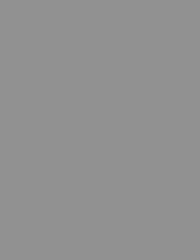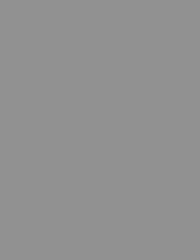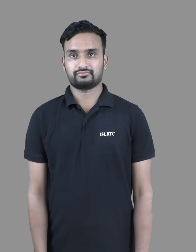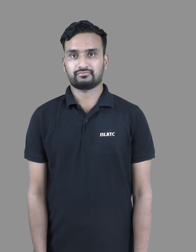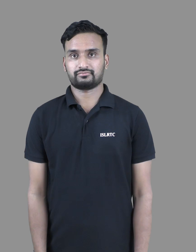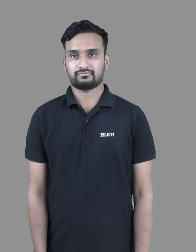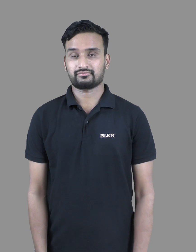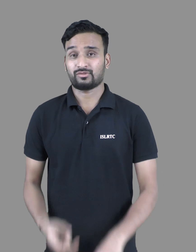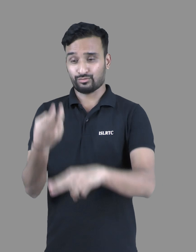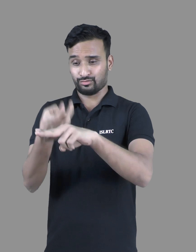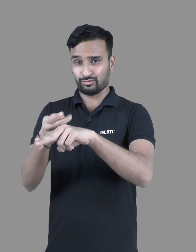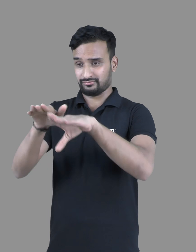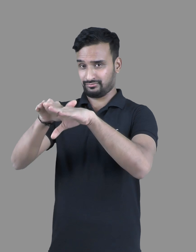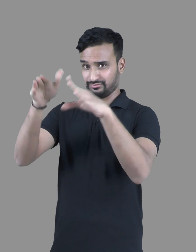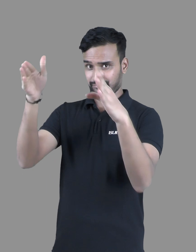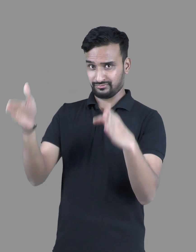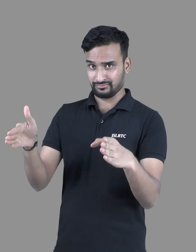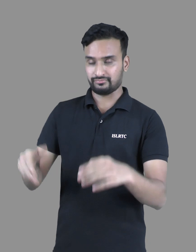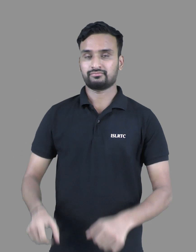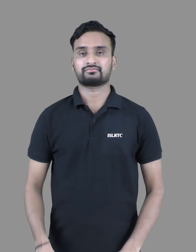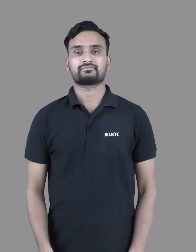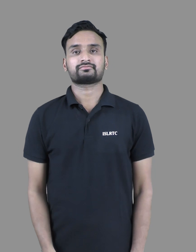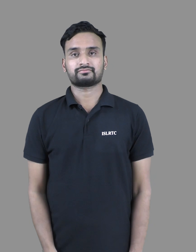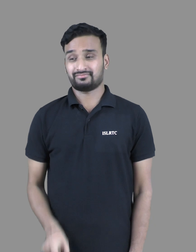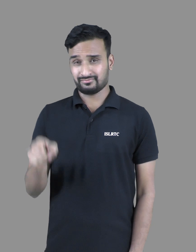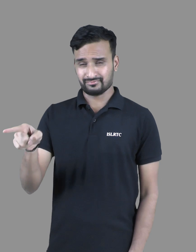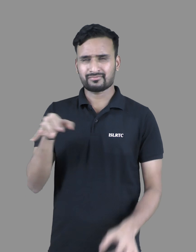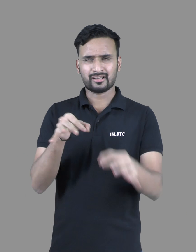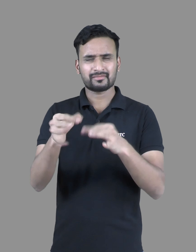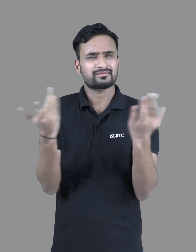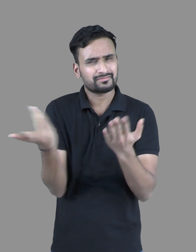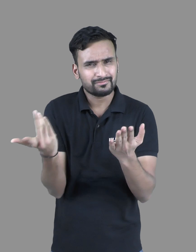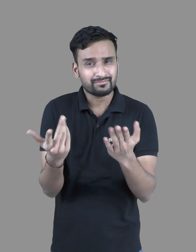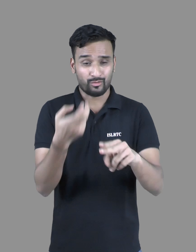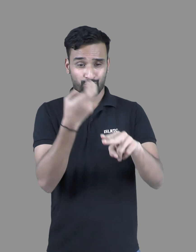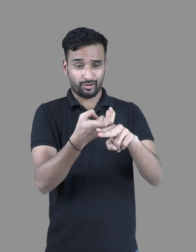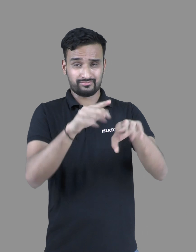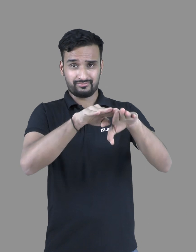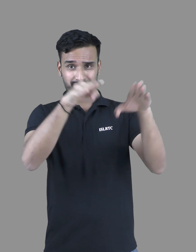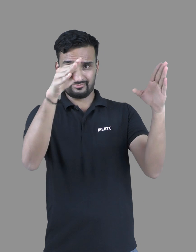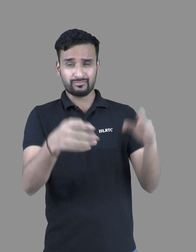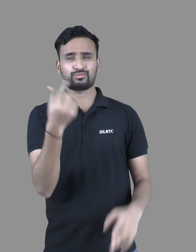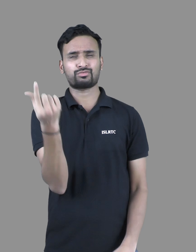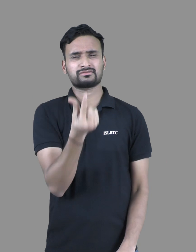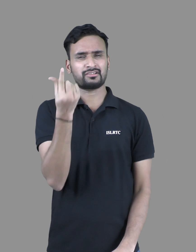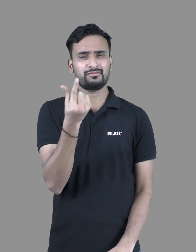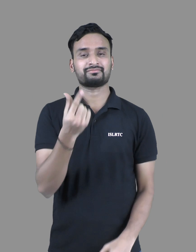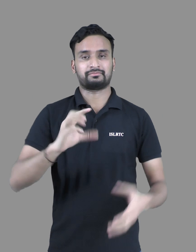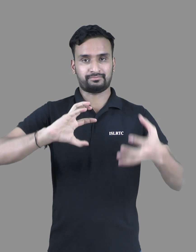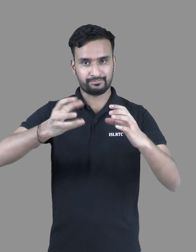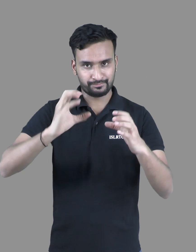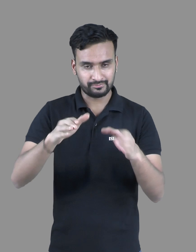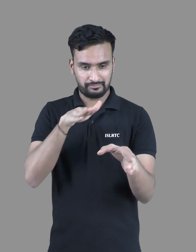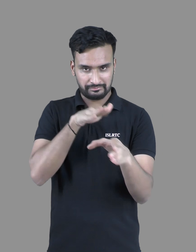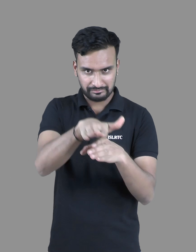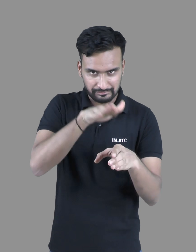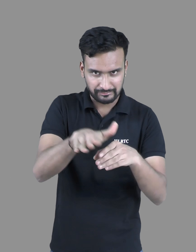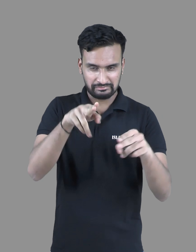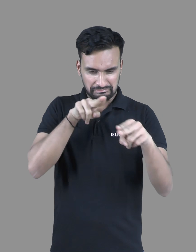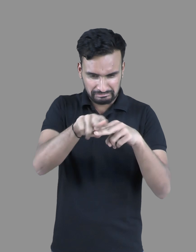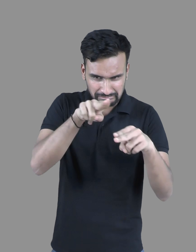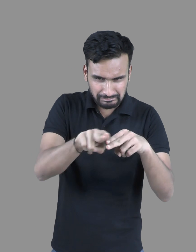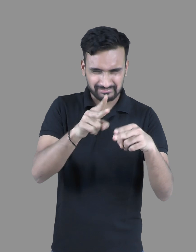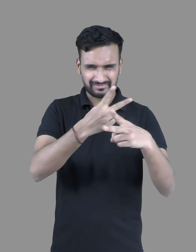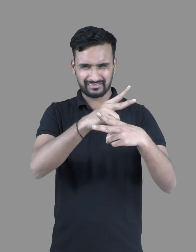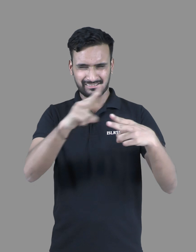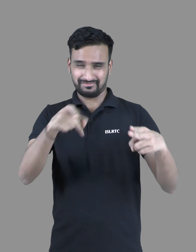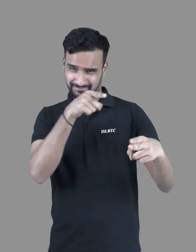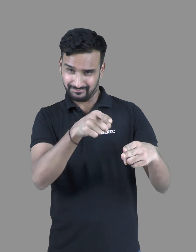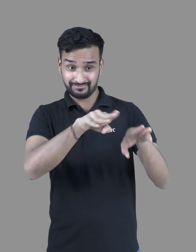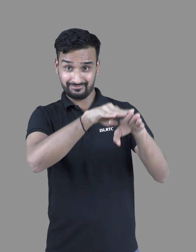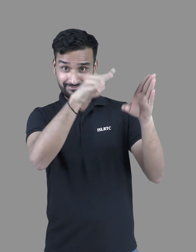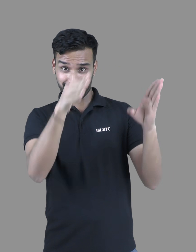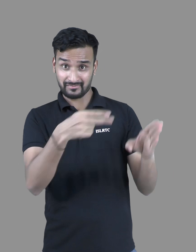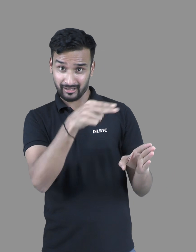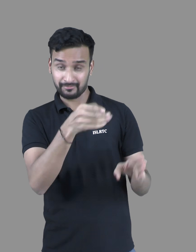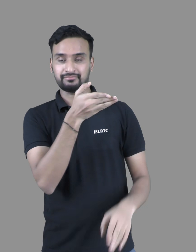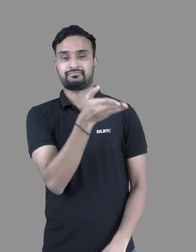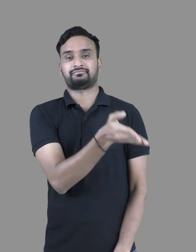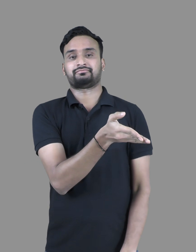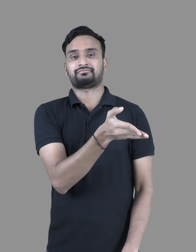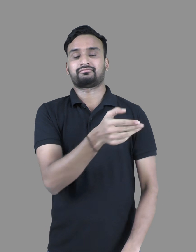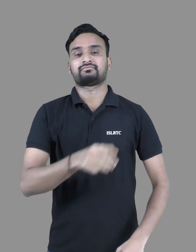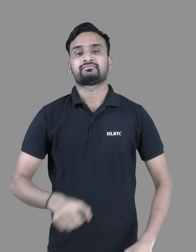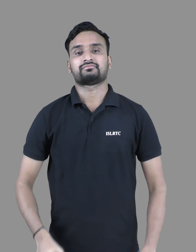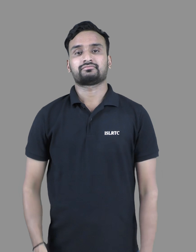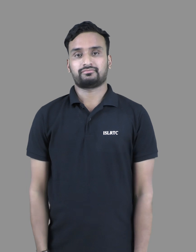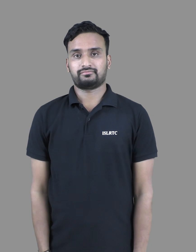Marking Table